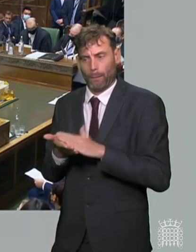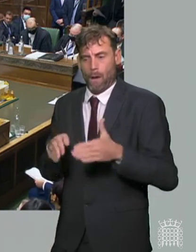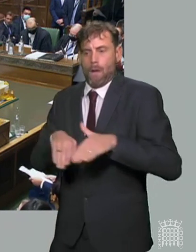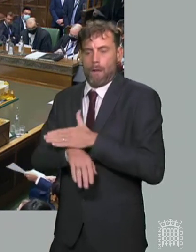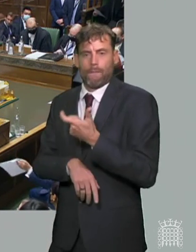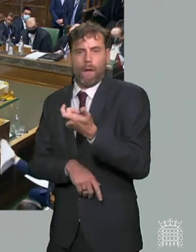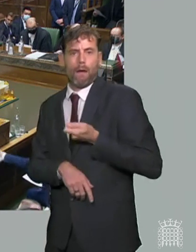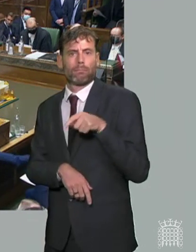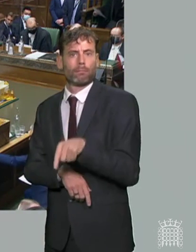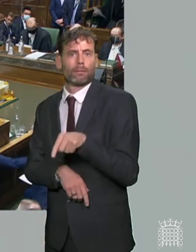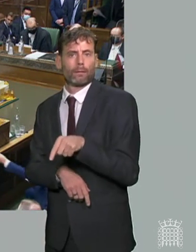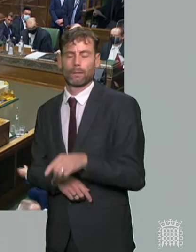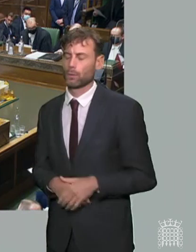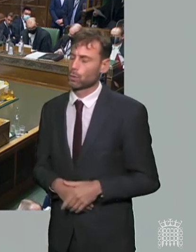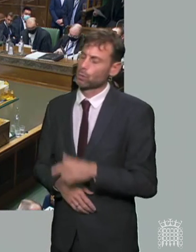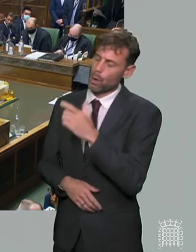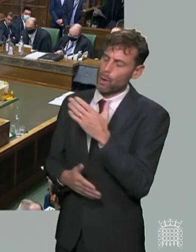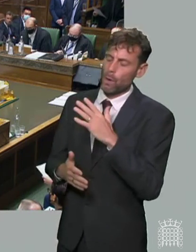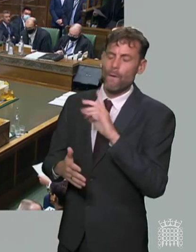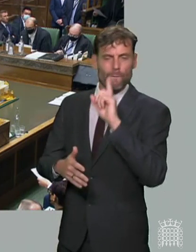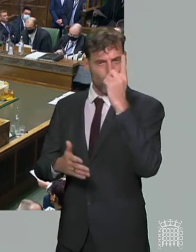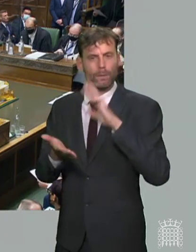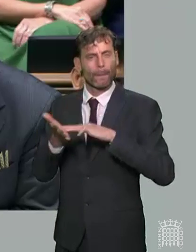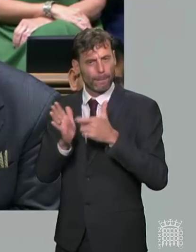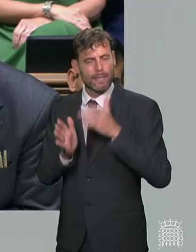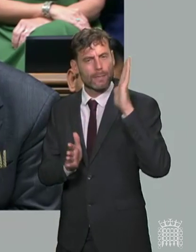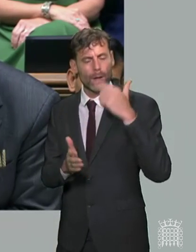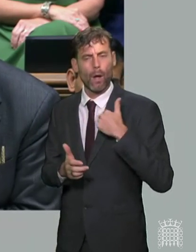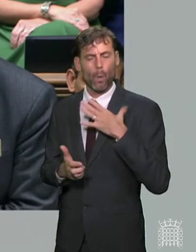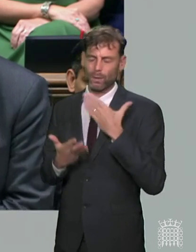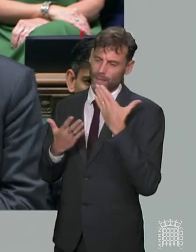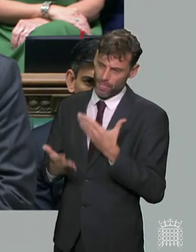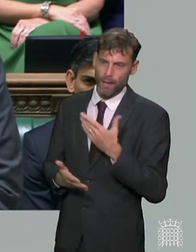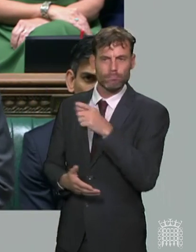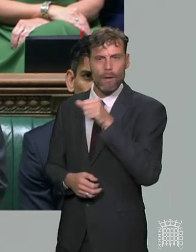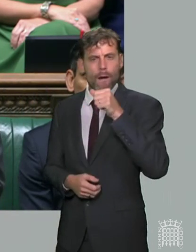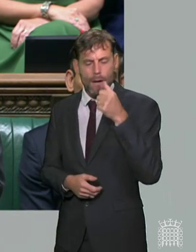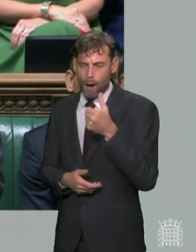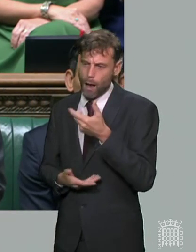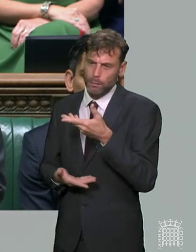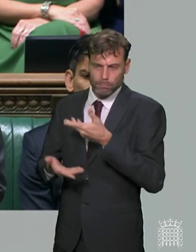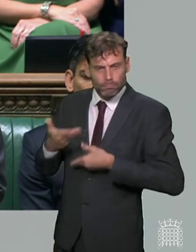First of all, I thank the right honourable and learned Gentleman for his kind words.